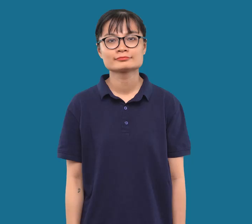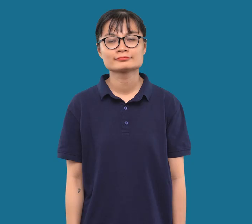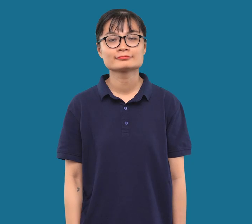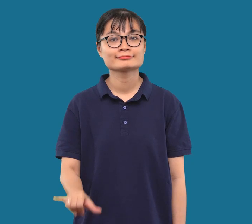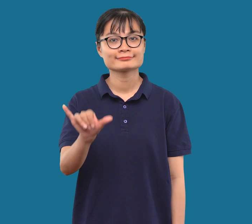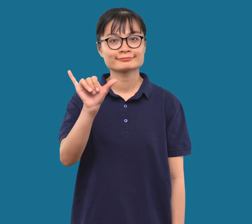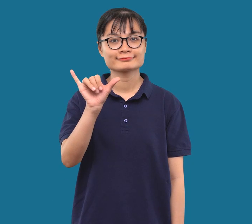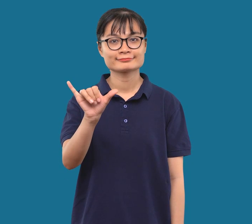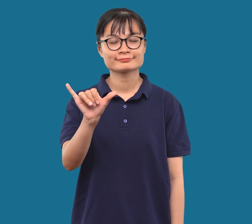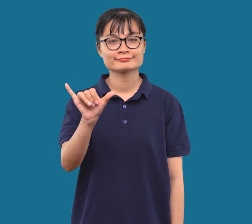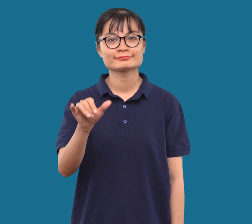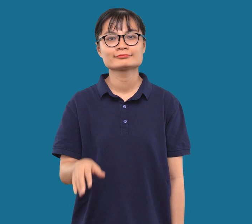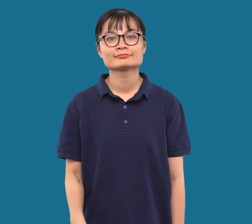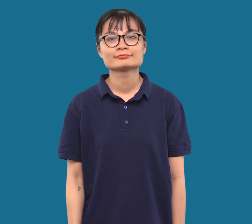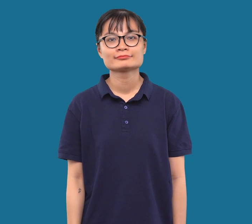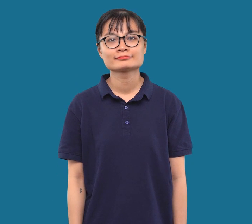y